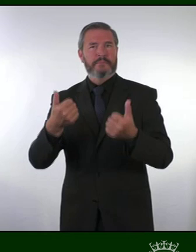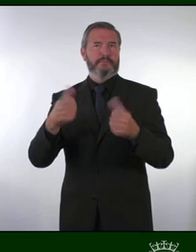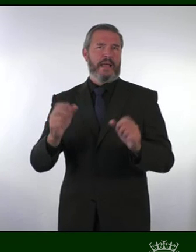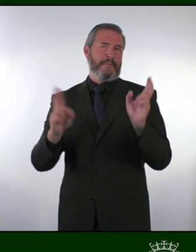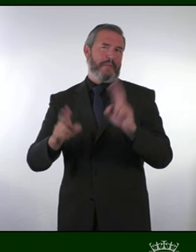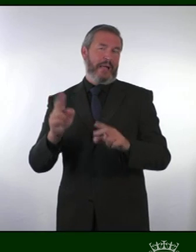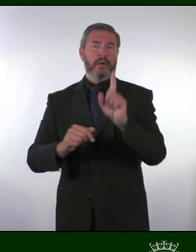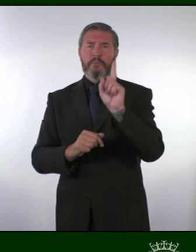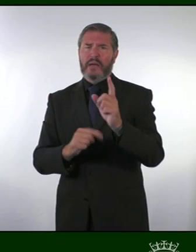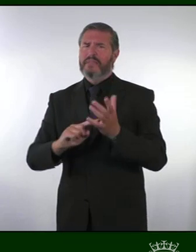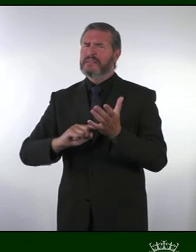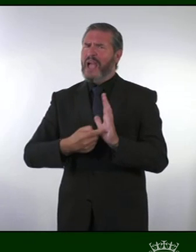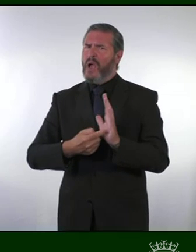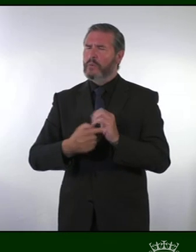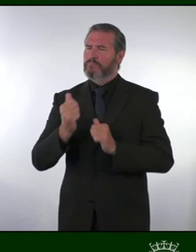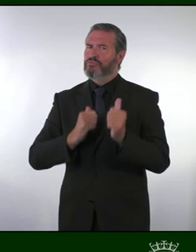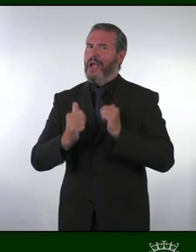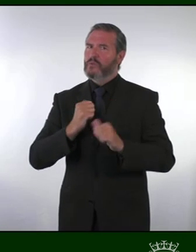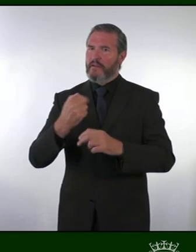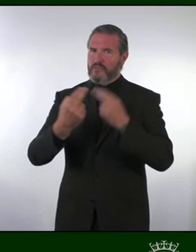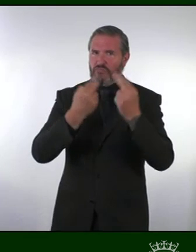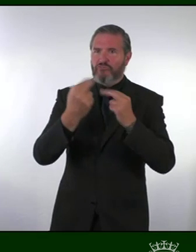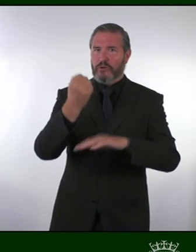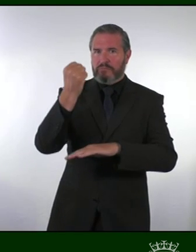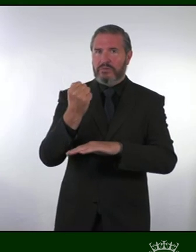However, the town is also very proud of its hospitality sector.